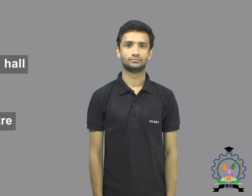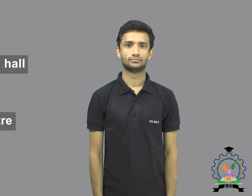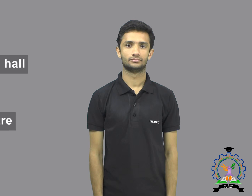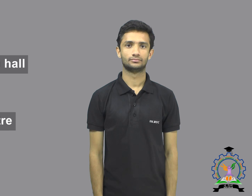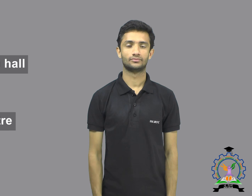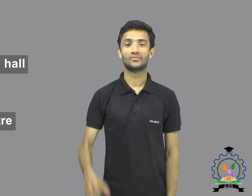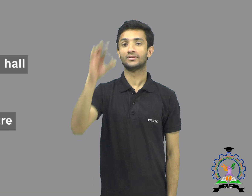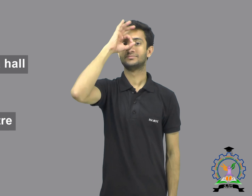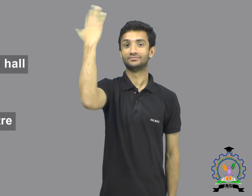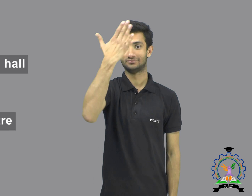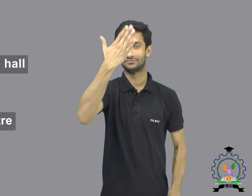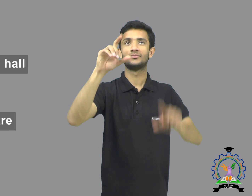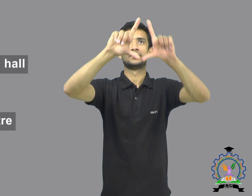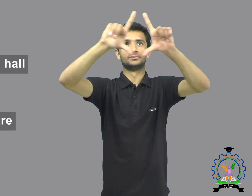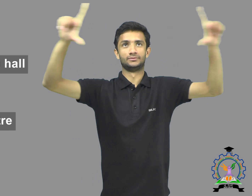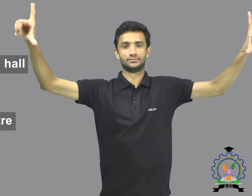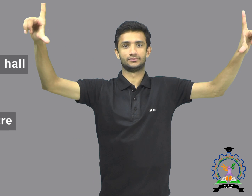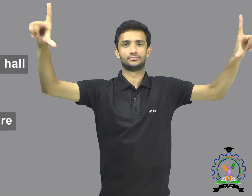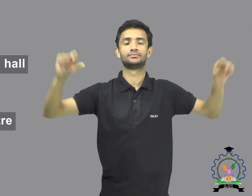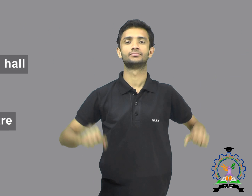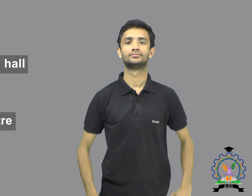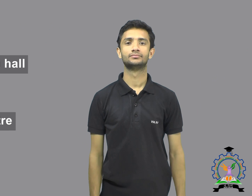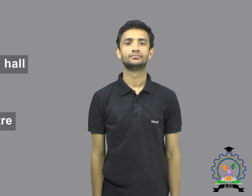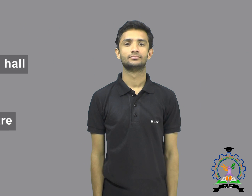Cinema hall Theatre